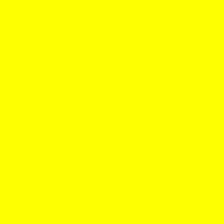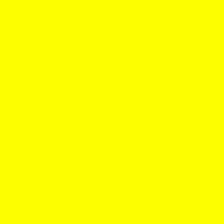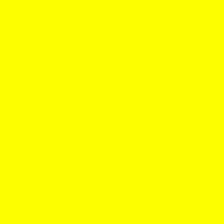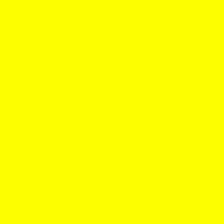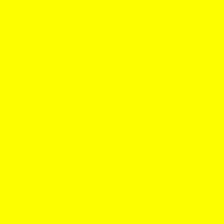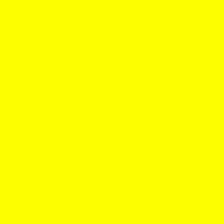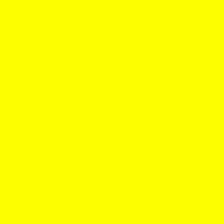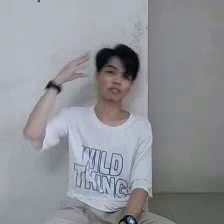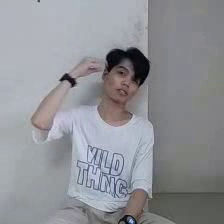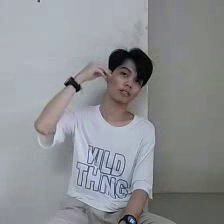Băn khoăn